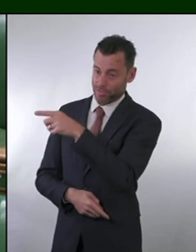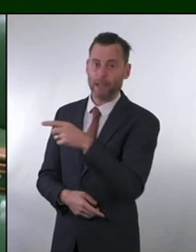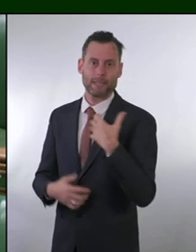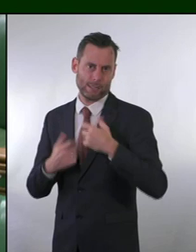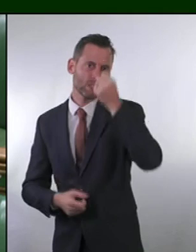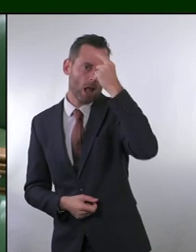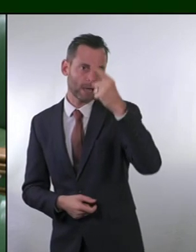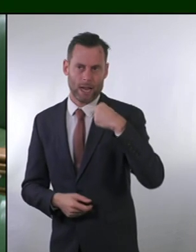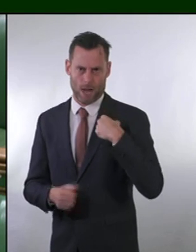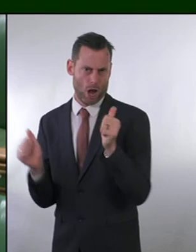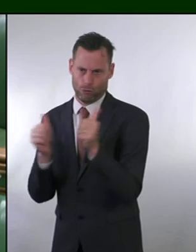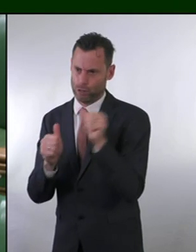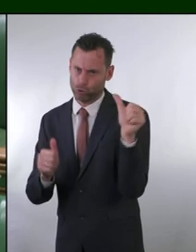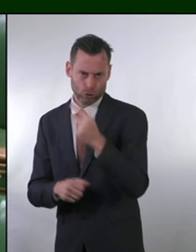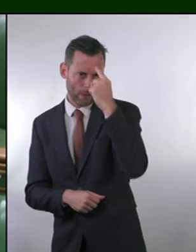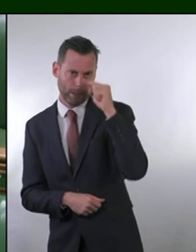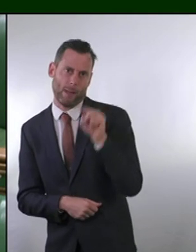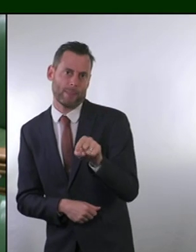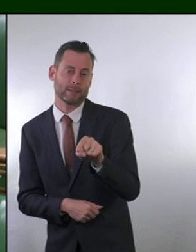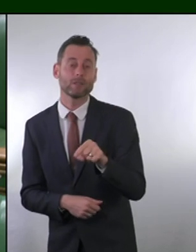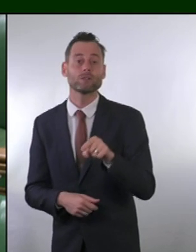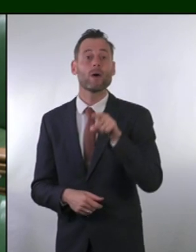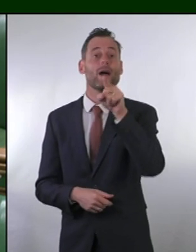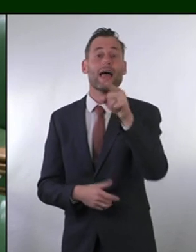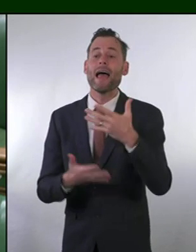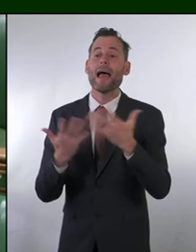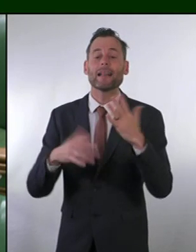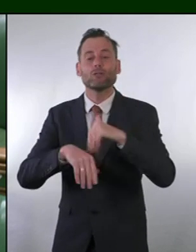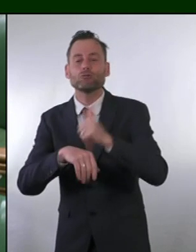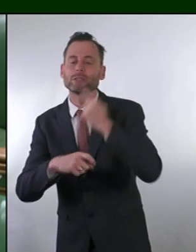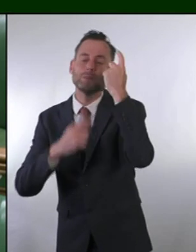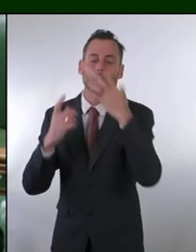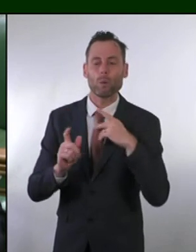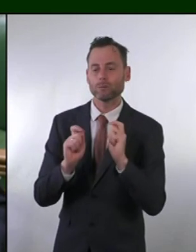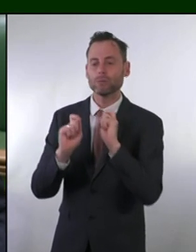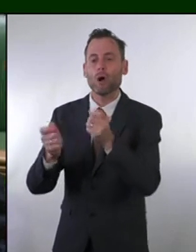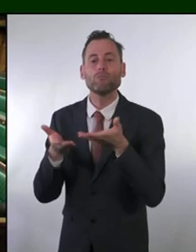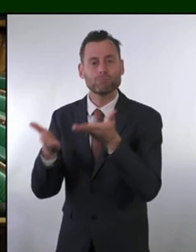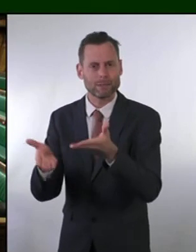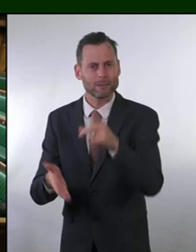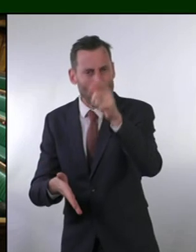I urge everybody in this country who is thinking of Christmas presents to buy British wool this winter.